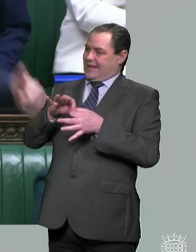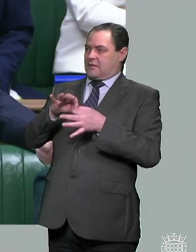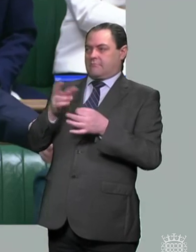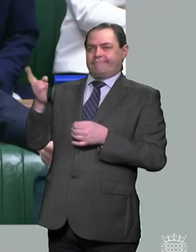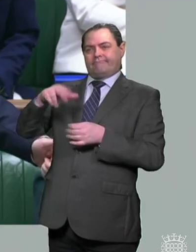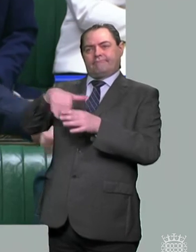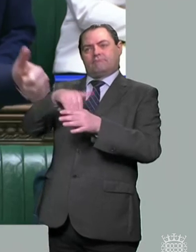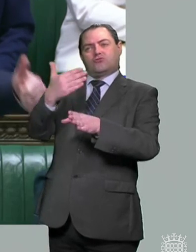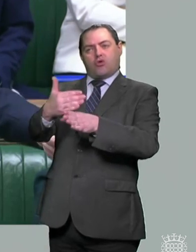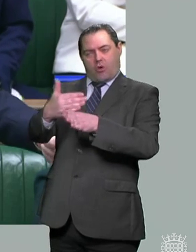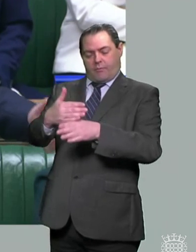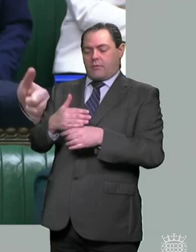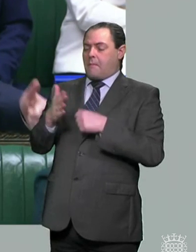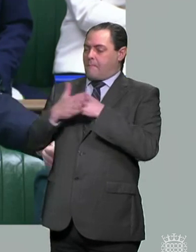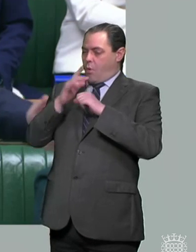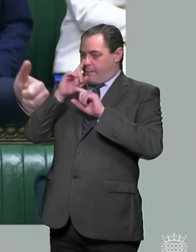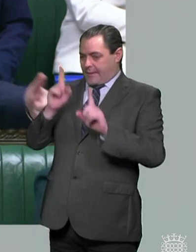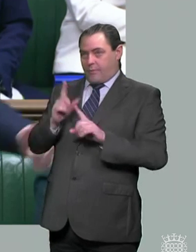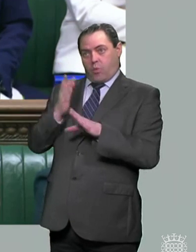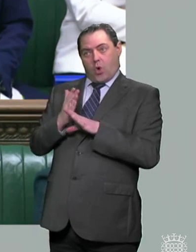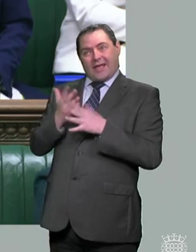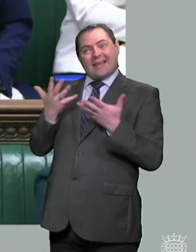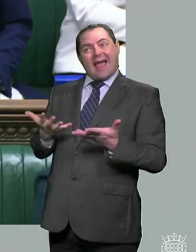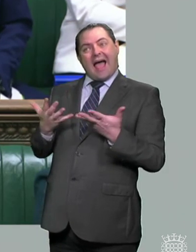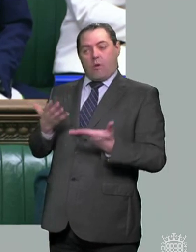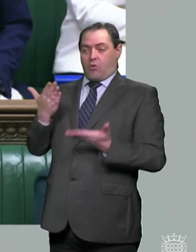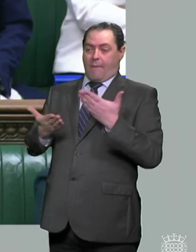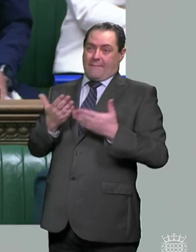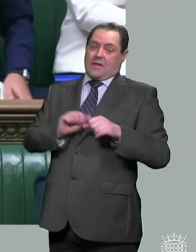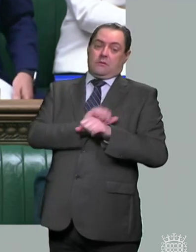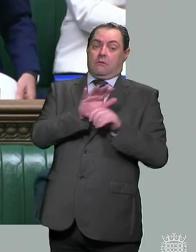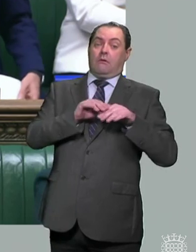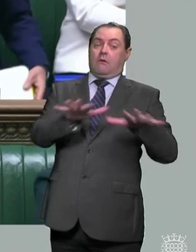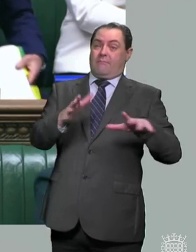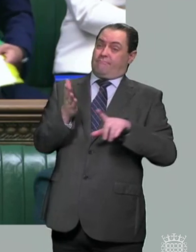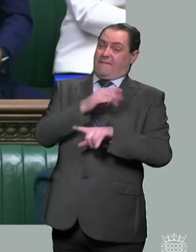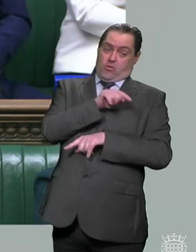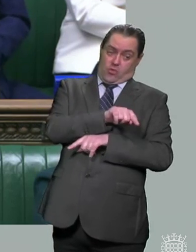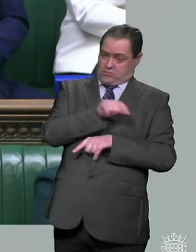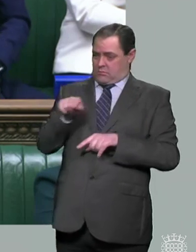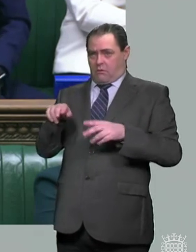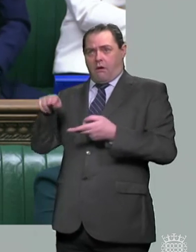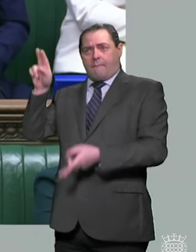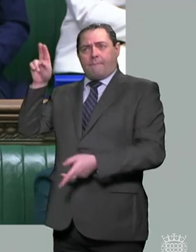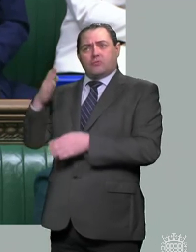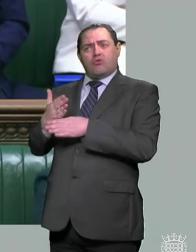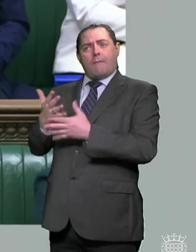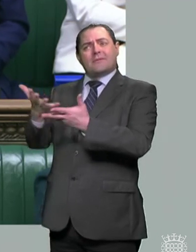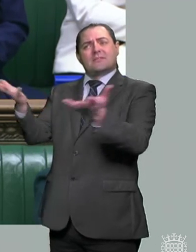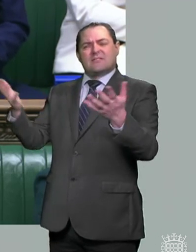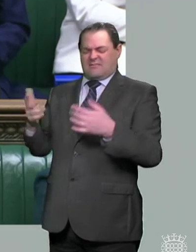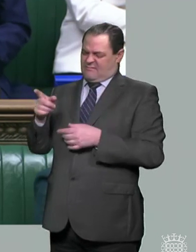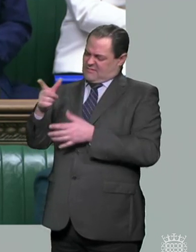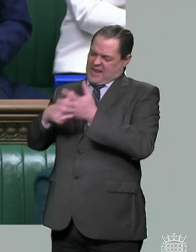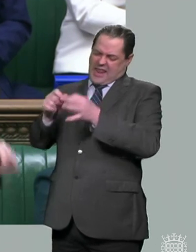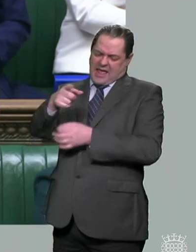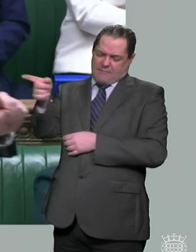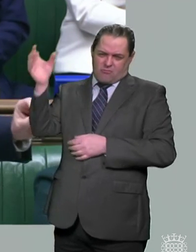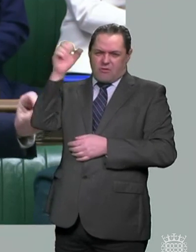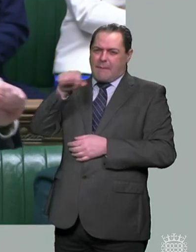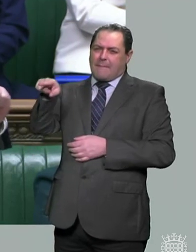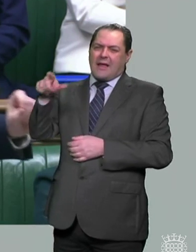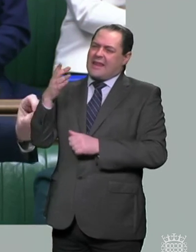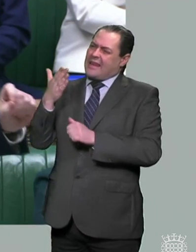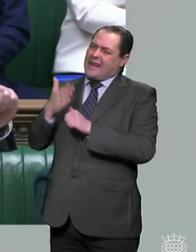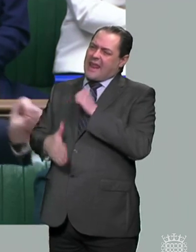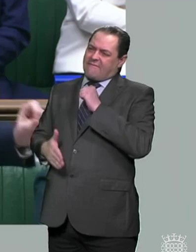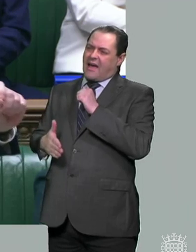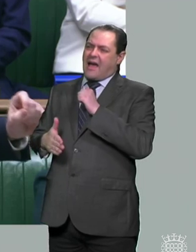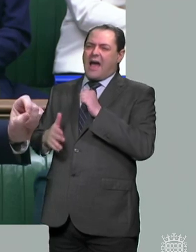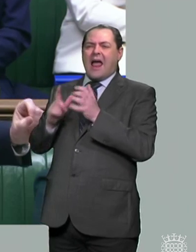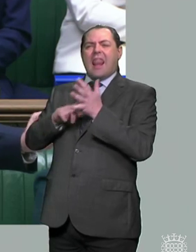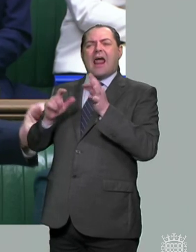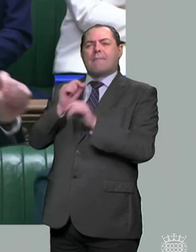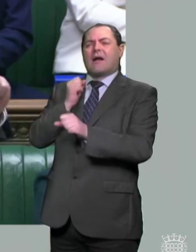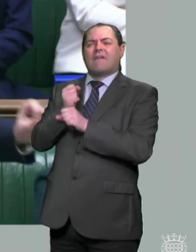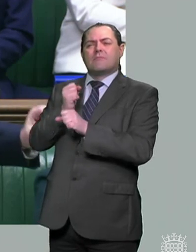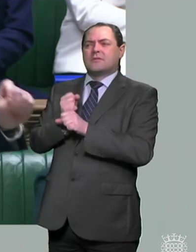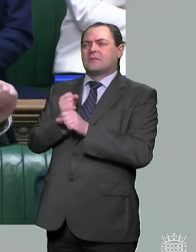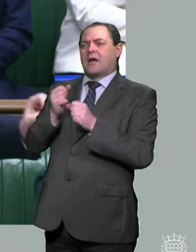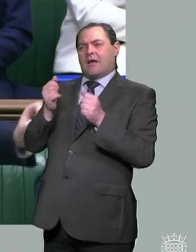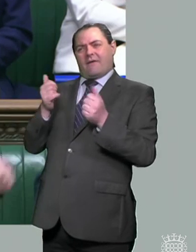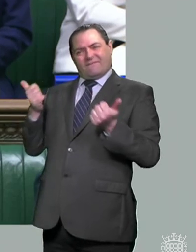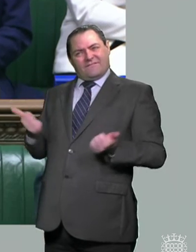There are more people in work now than before the pandemic began, and that is the record of this Government.